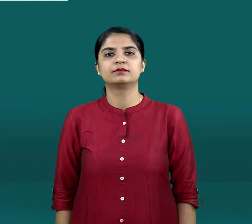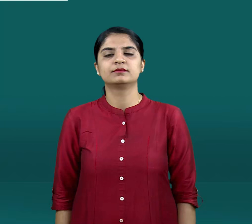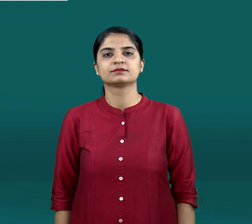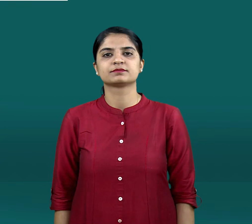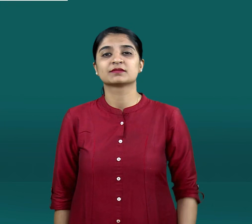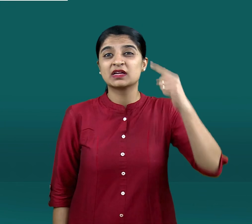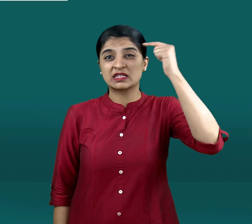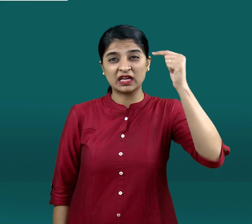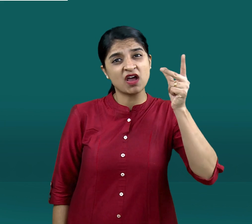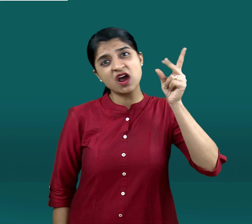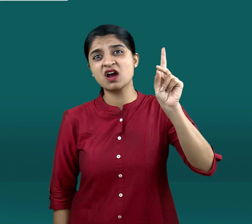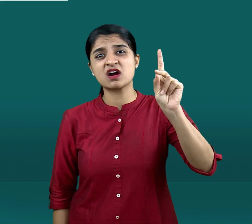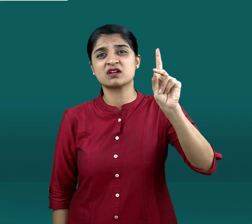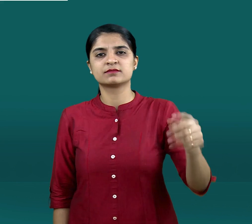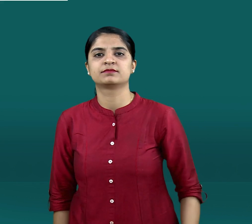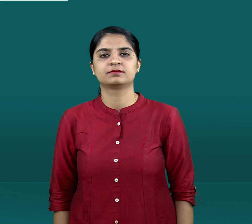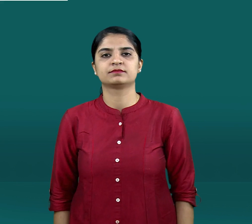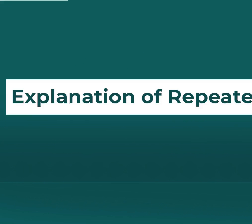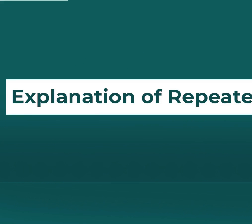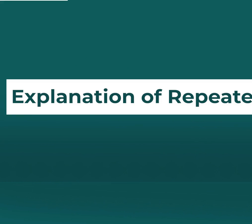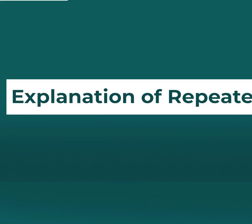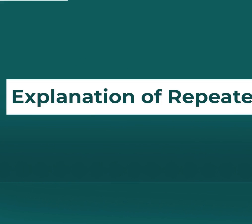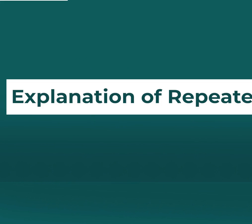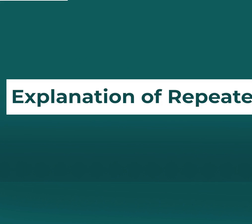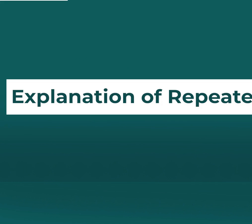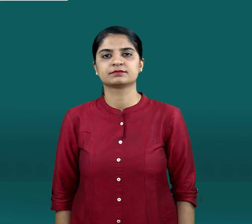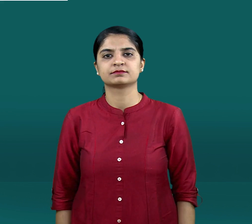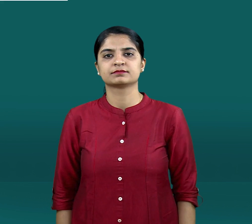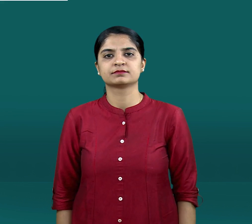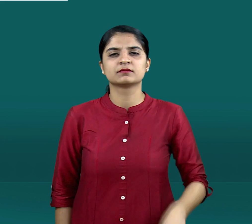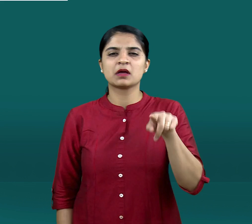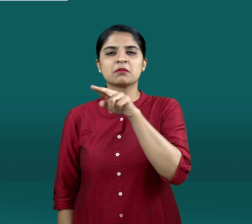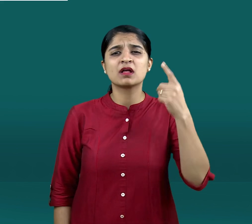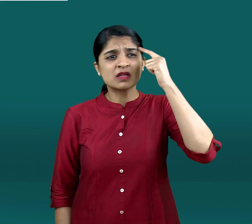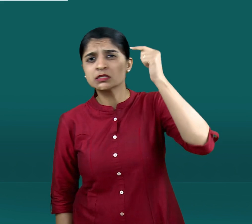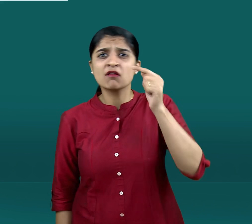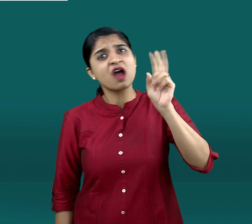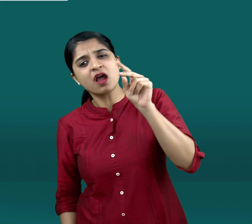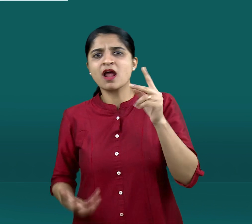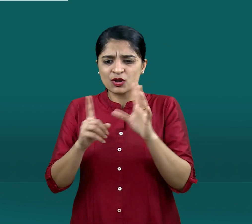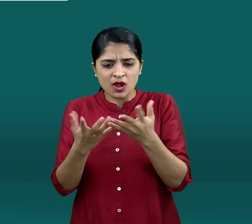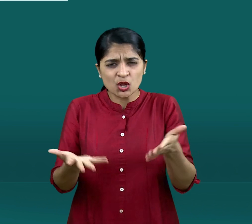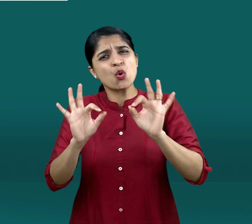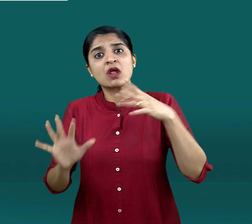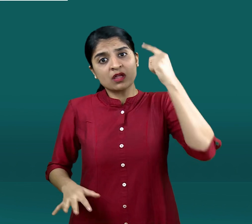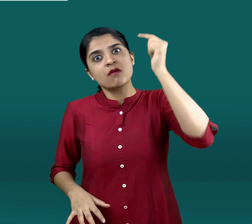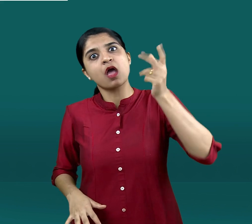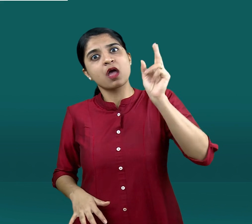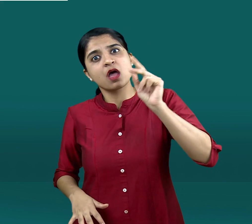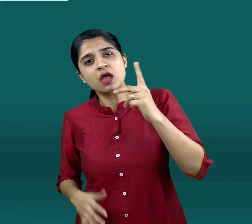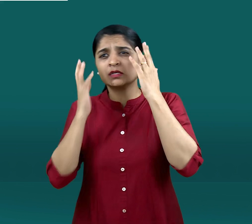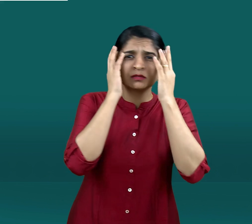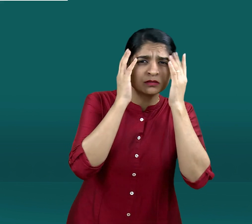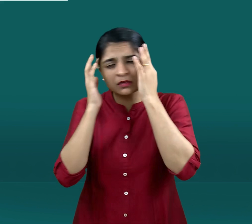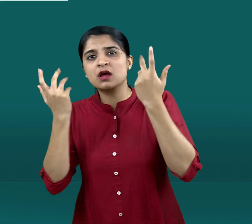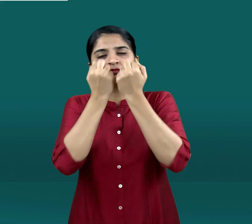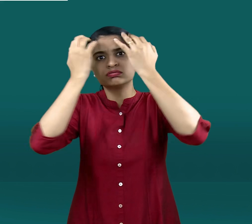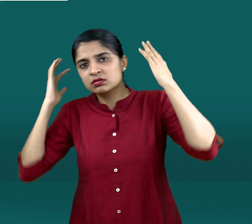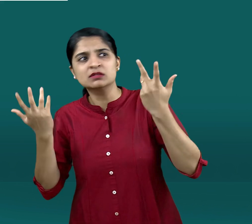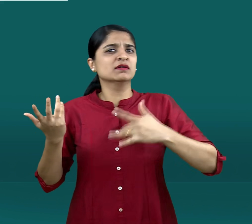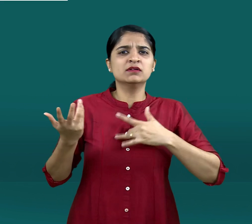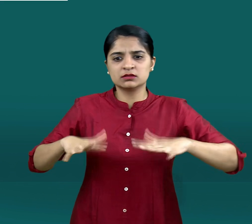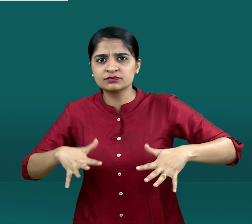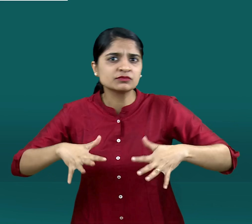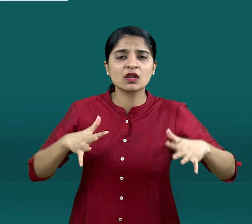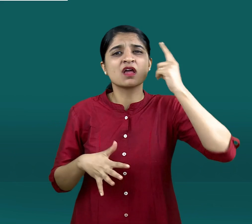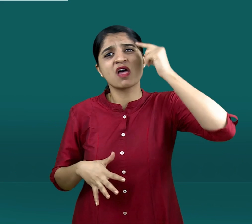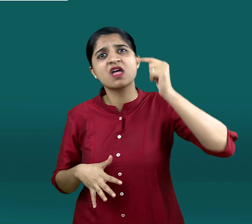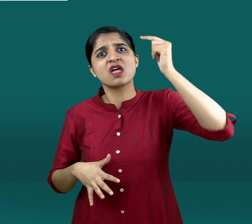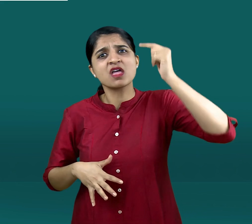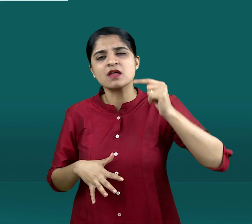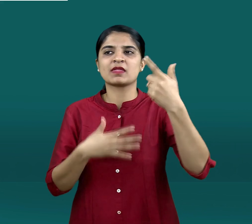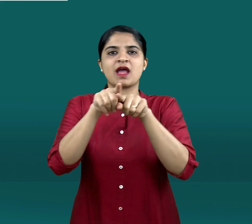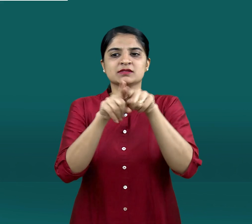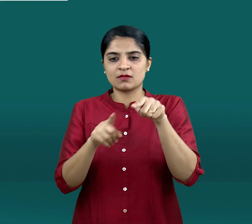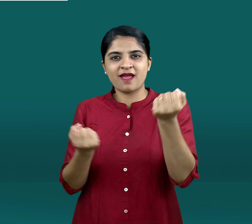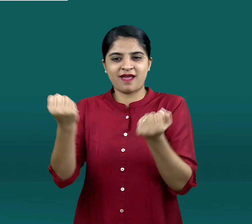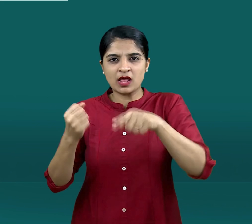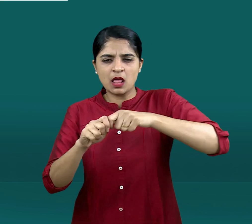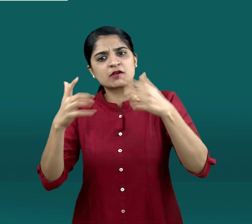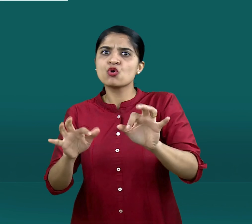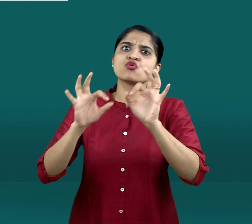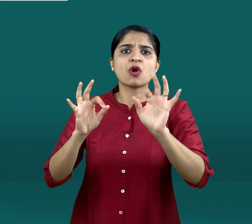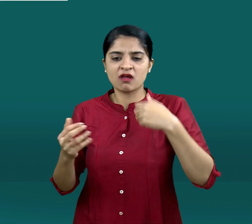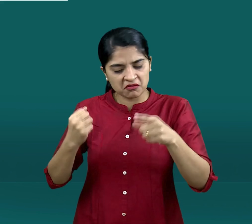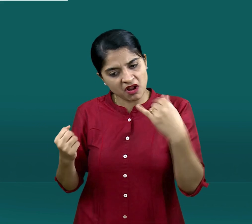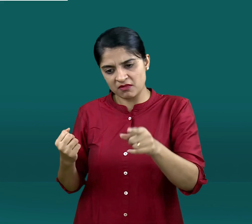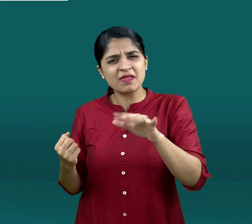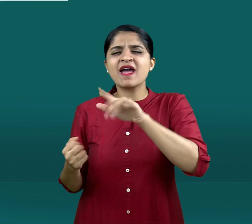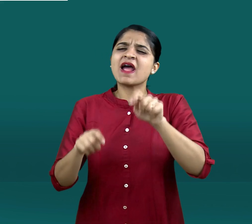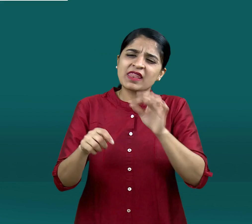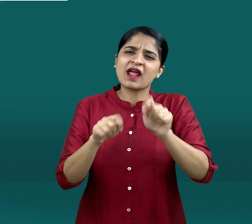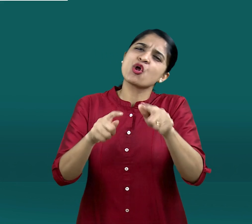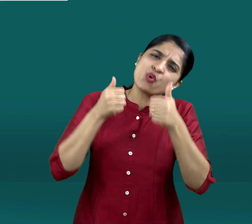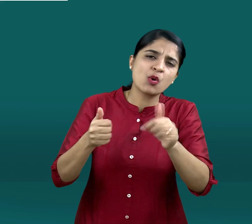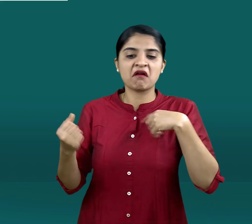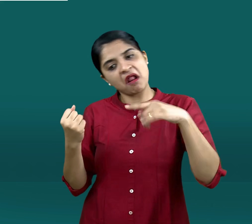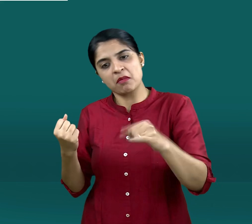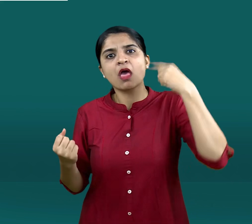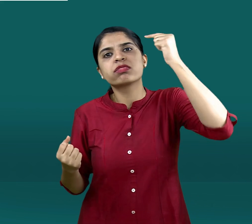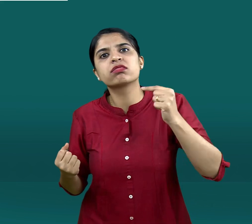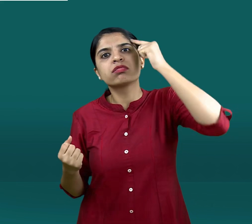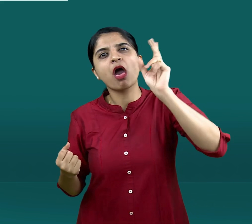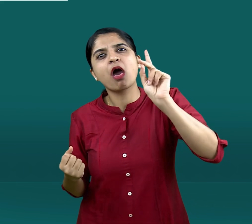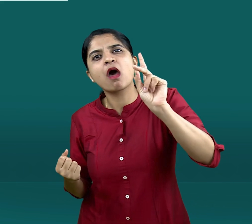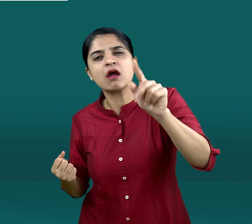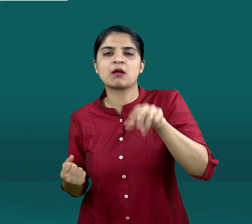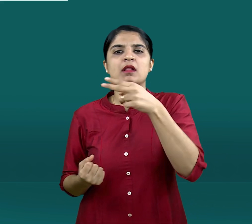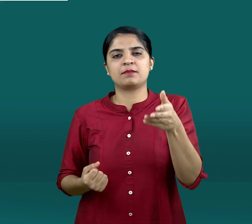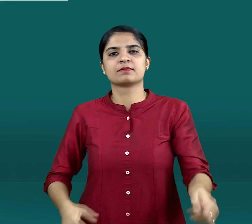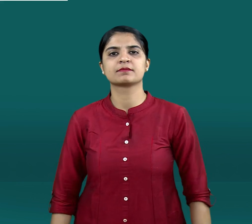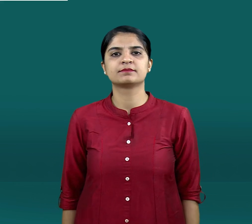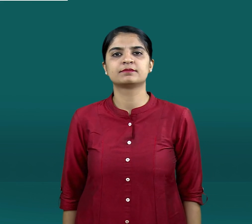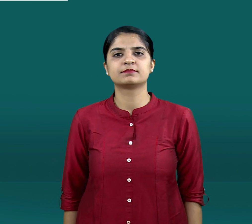Repeated intrusive thoughts